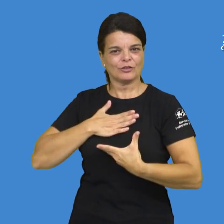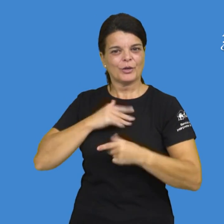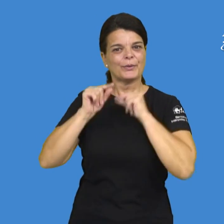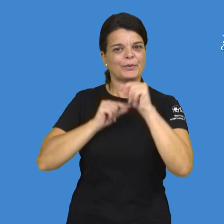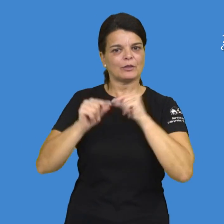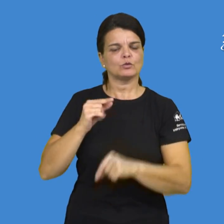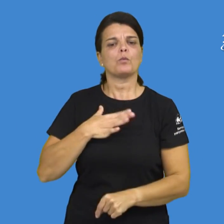virus